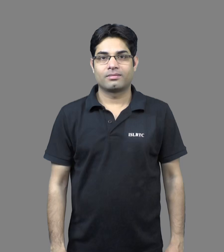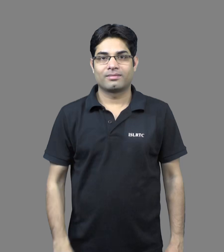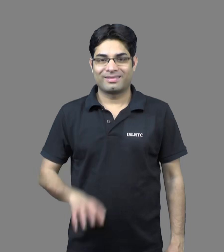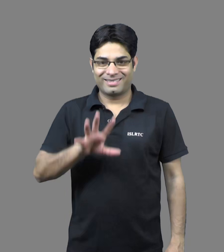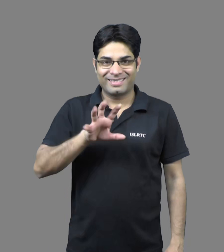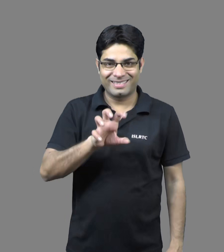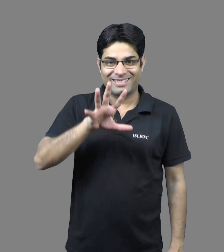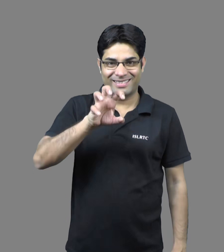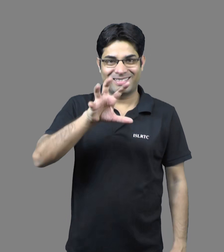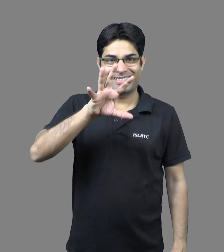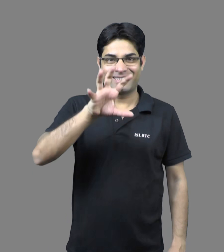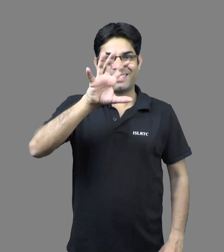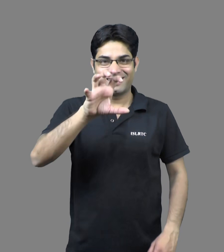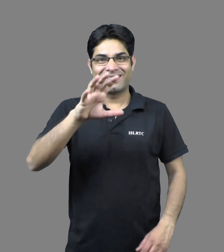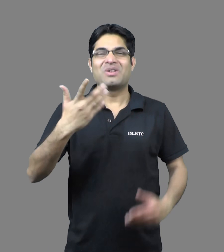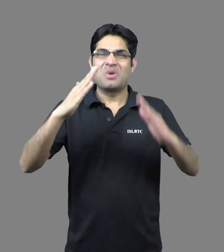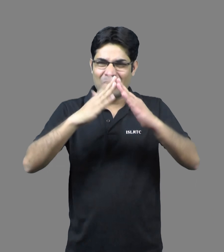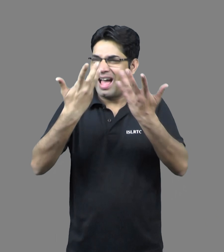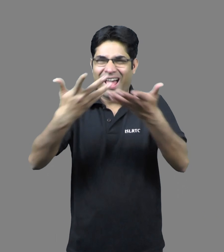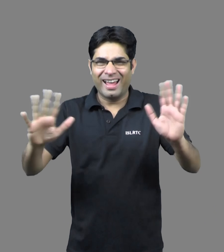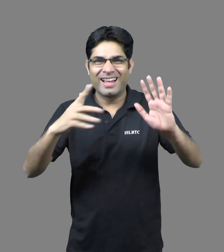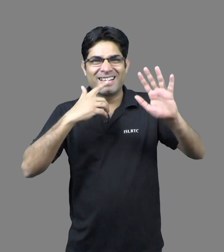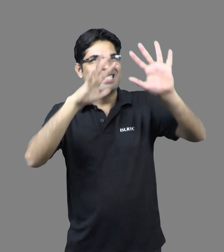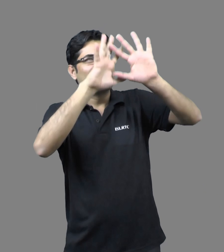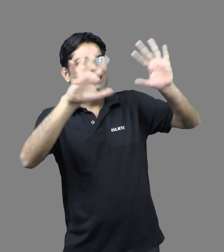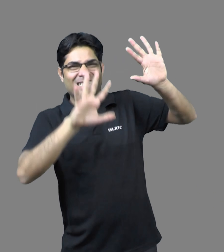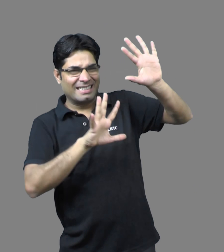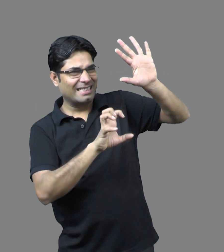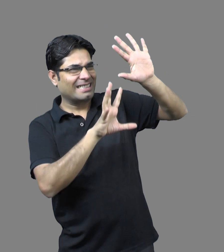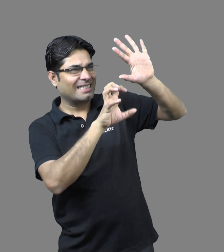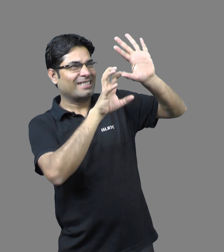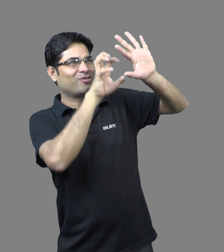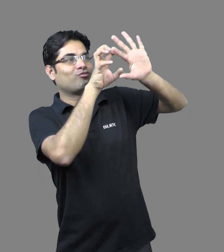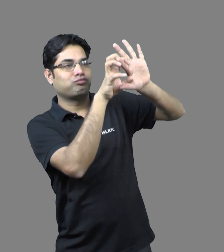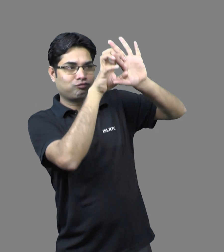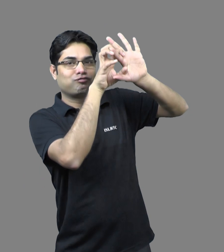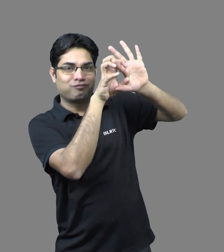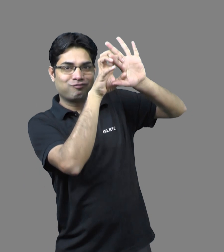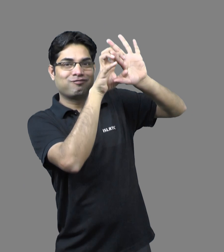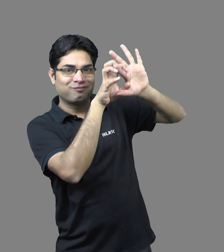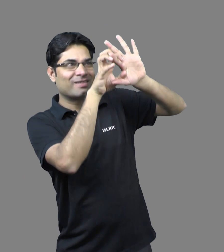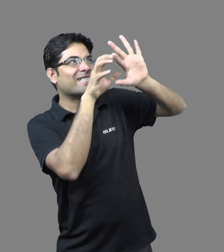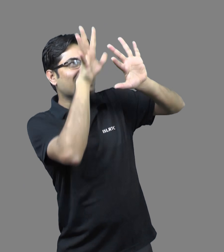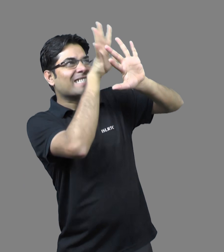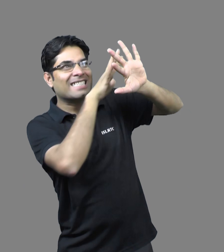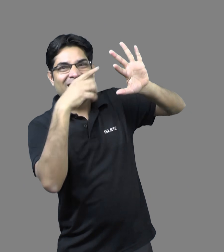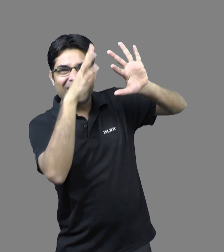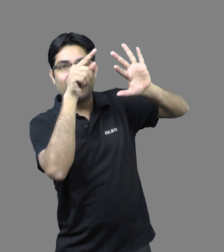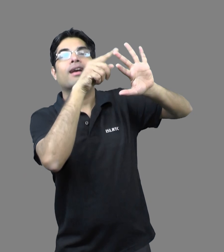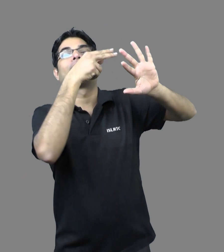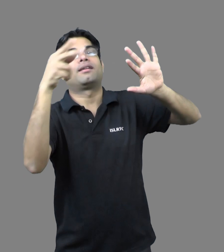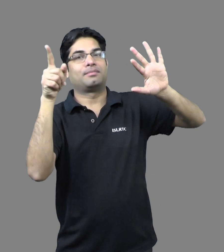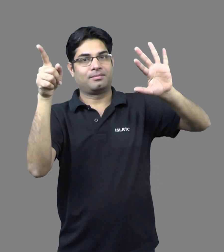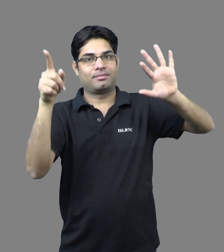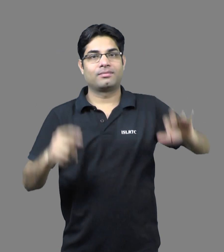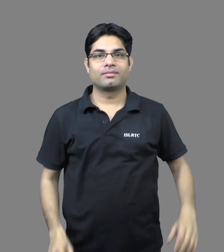Cobweb